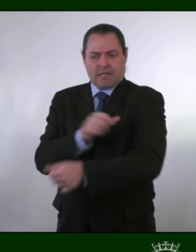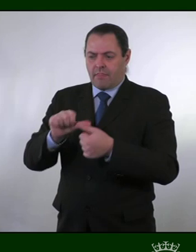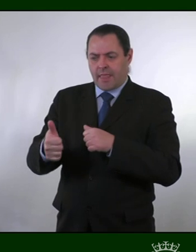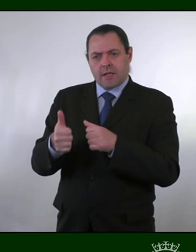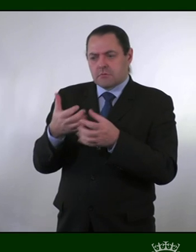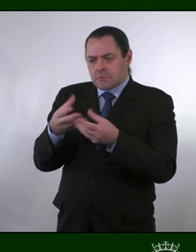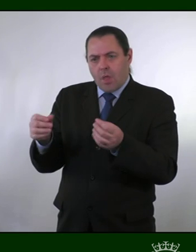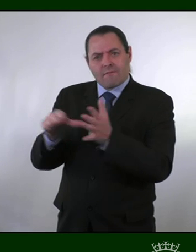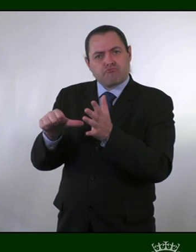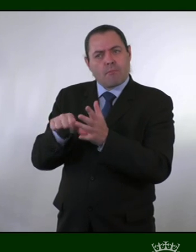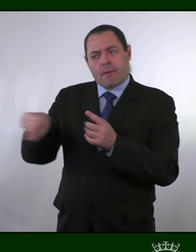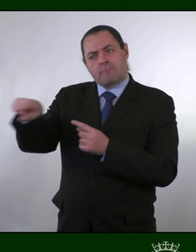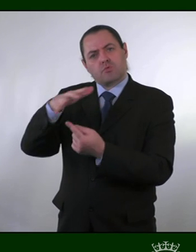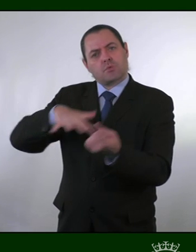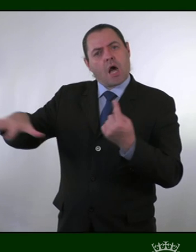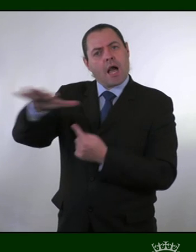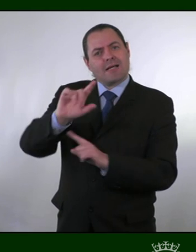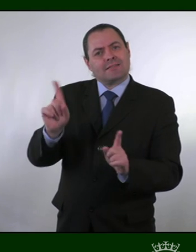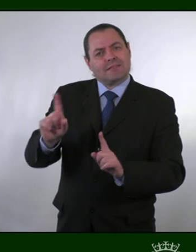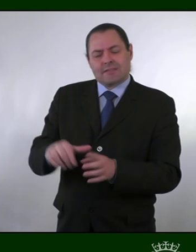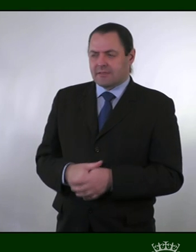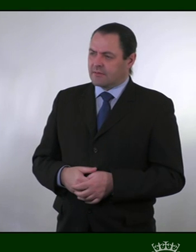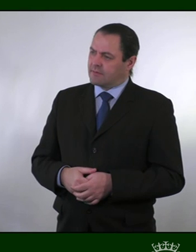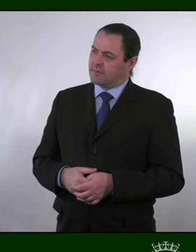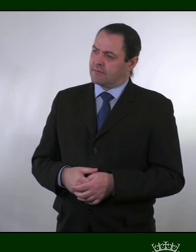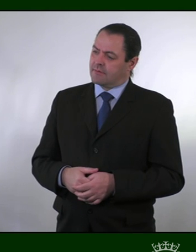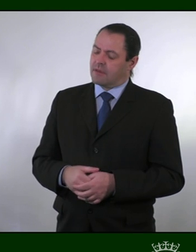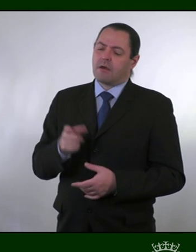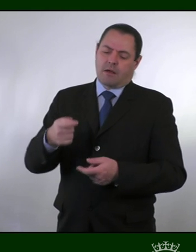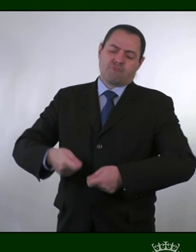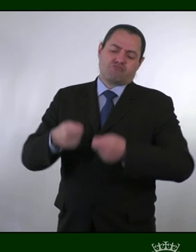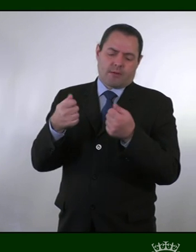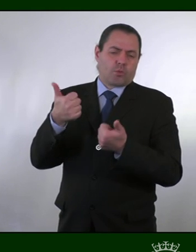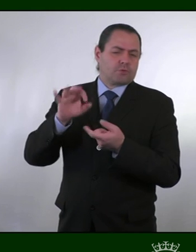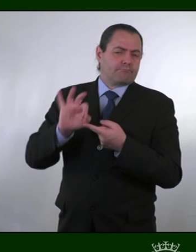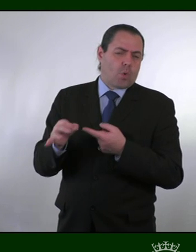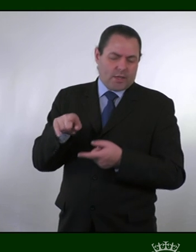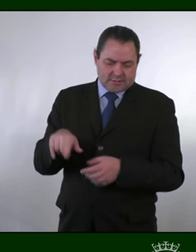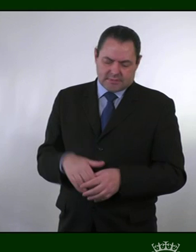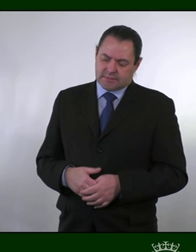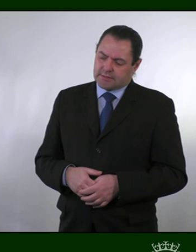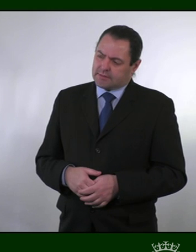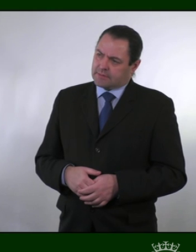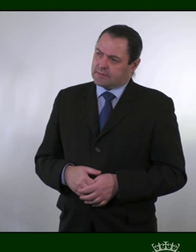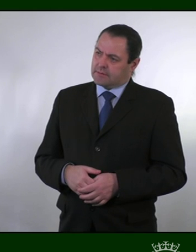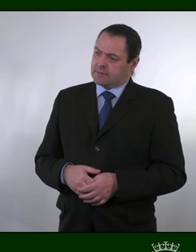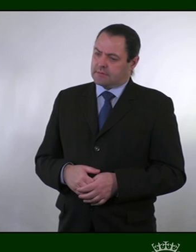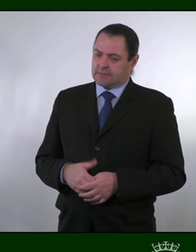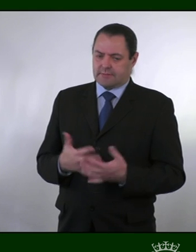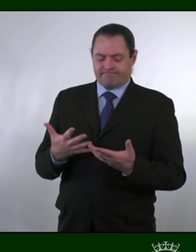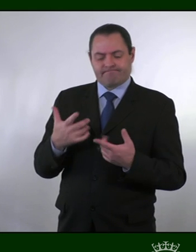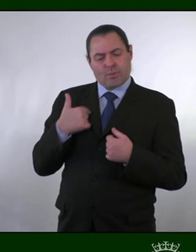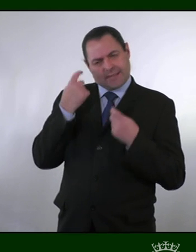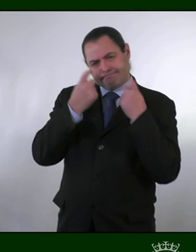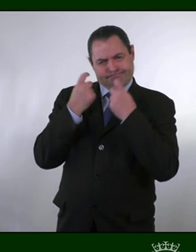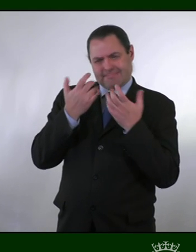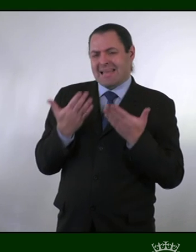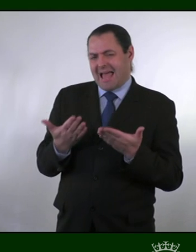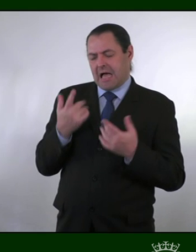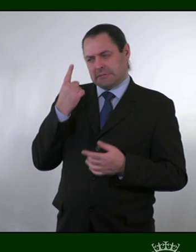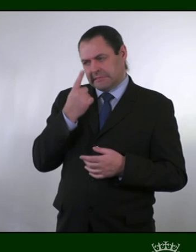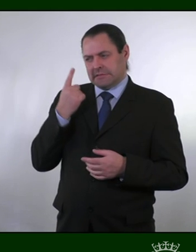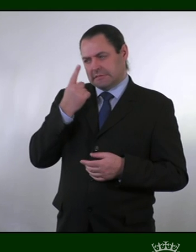The hon. Gentleman raises a very important point, and we are thinking about this issue in government right now.